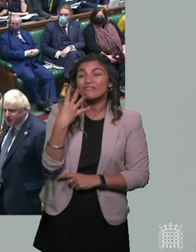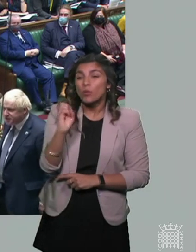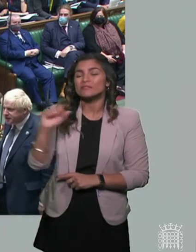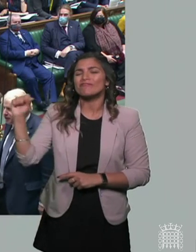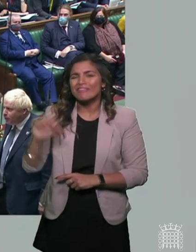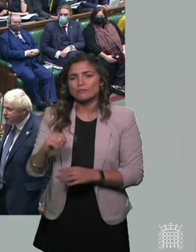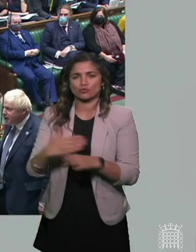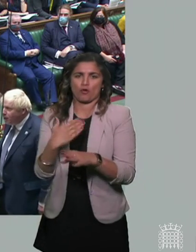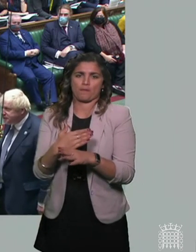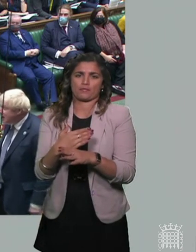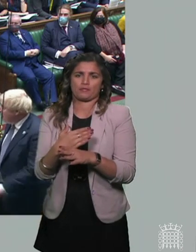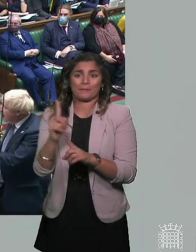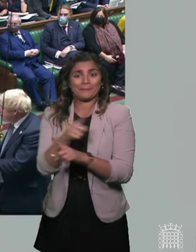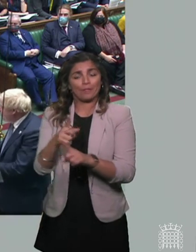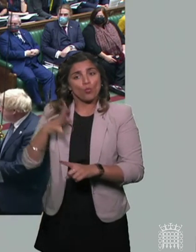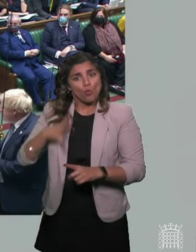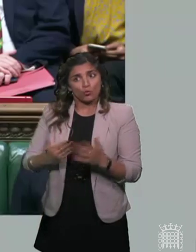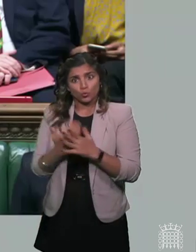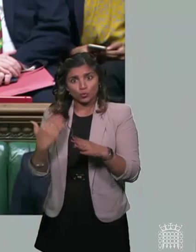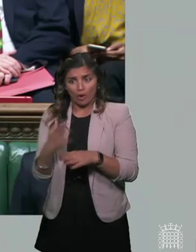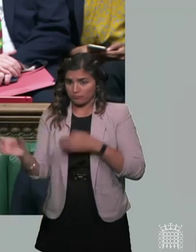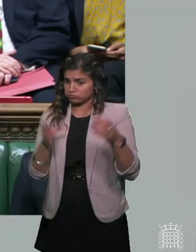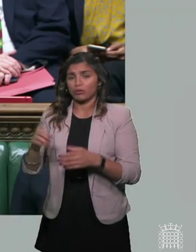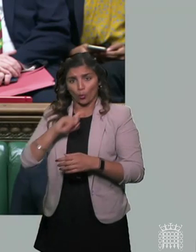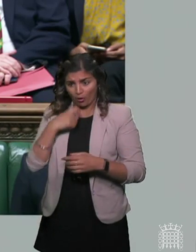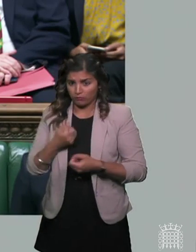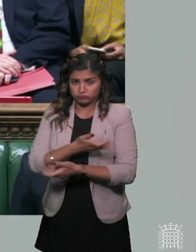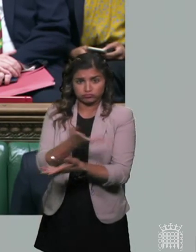That is what the people of this country want to see, and that is what they are seeing.